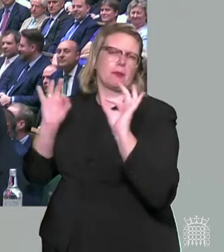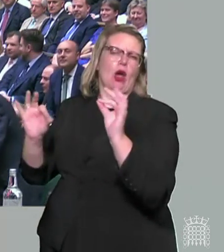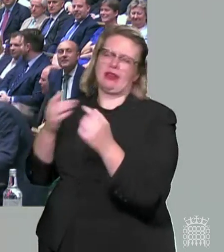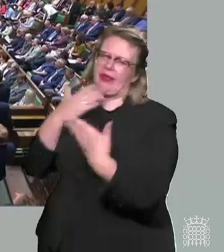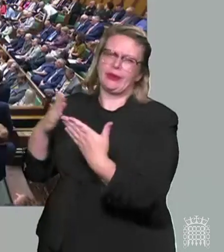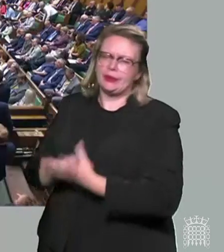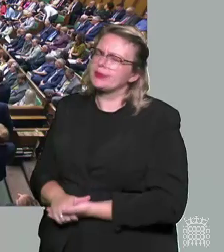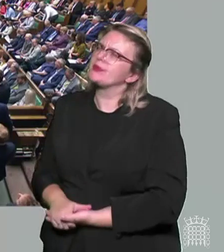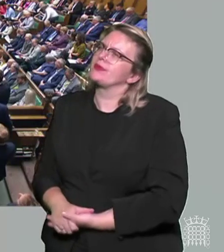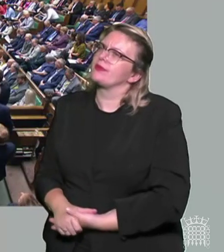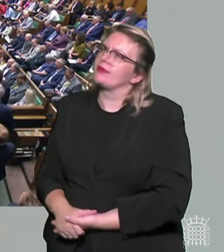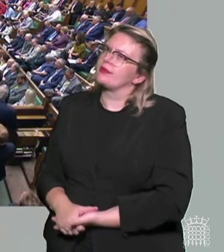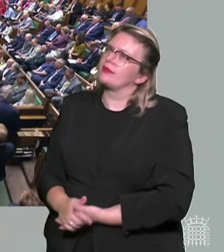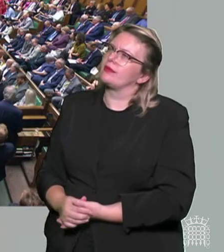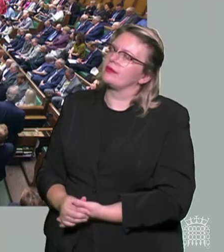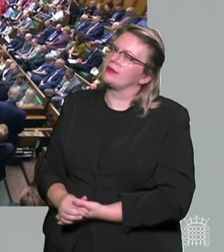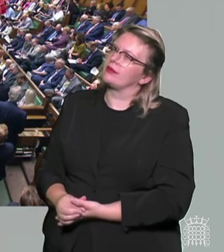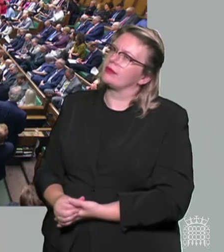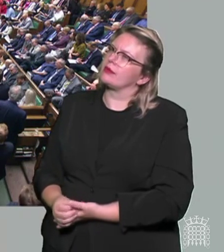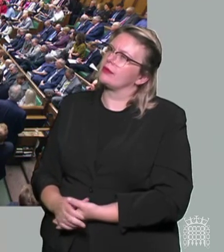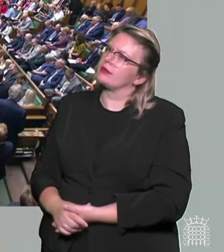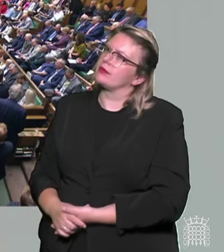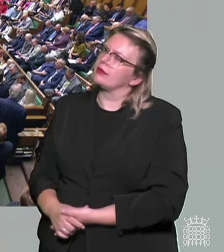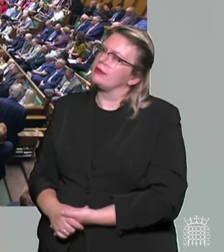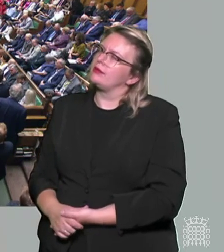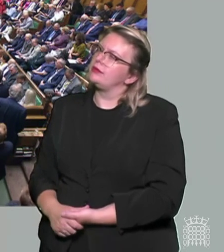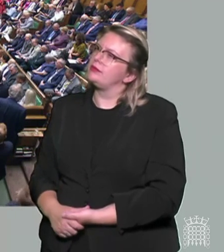That was brilliantly put; I could not have put it better myself.